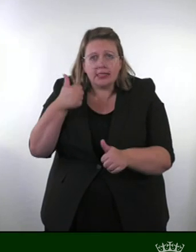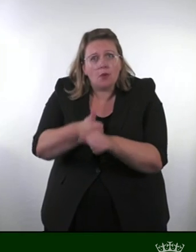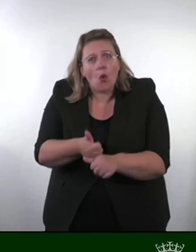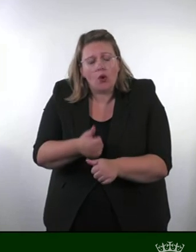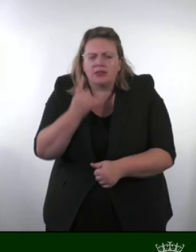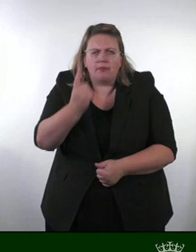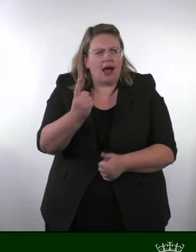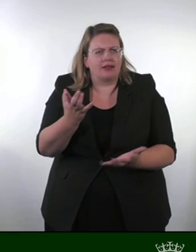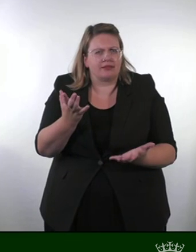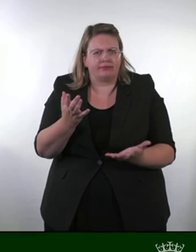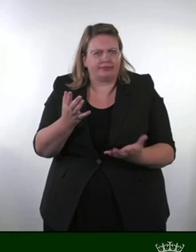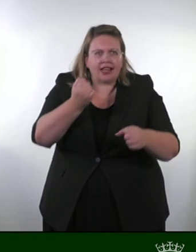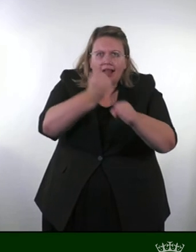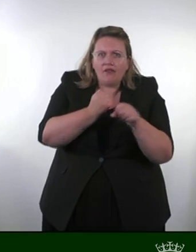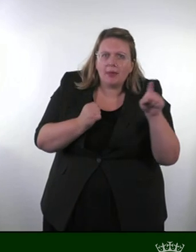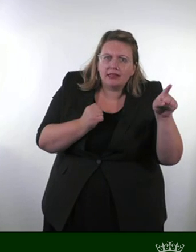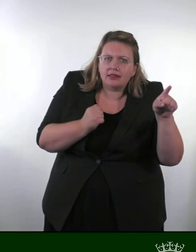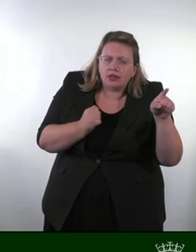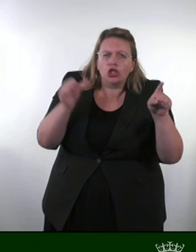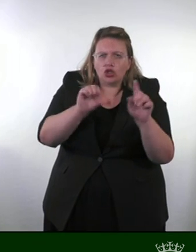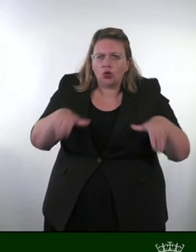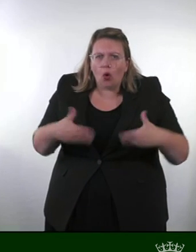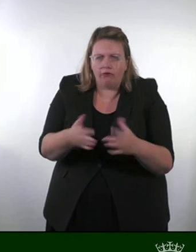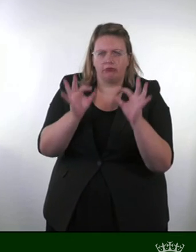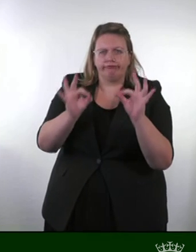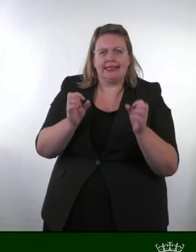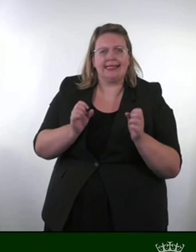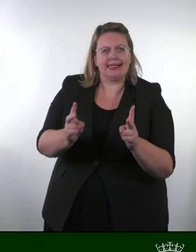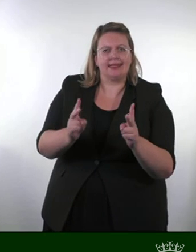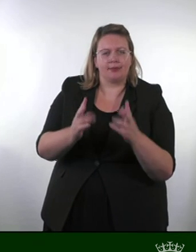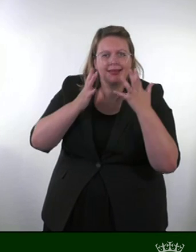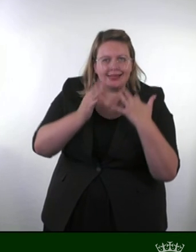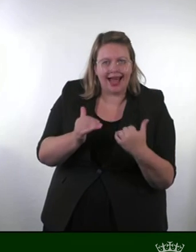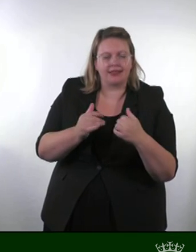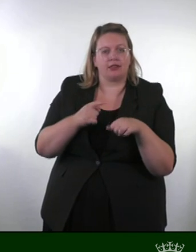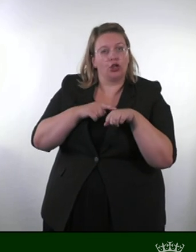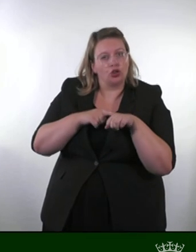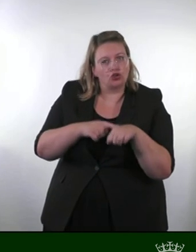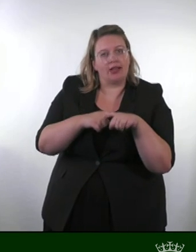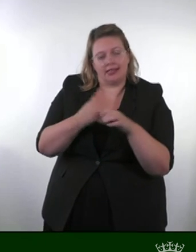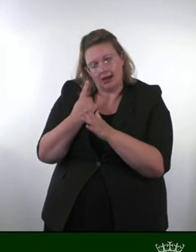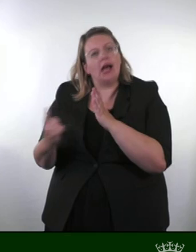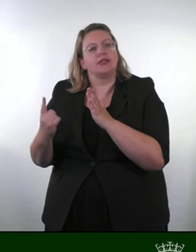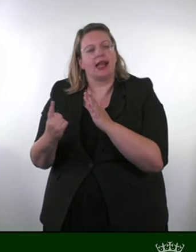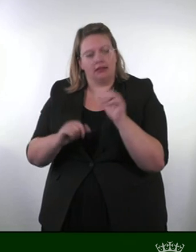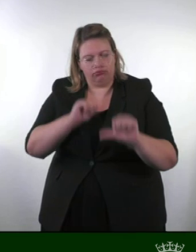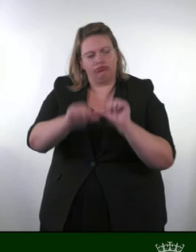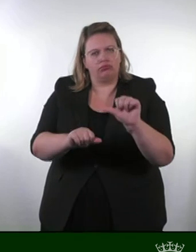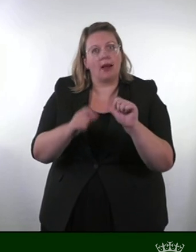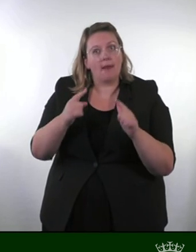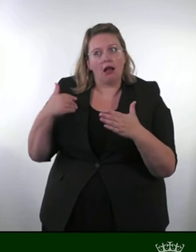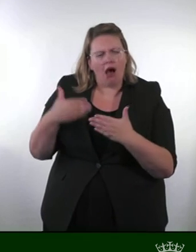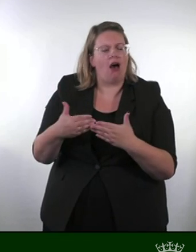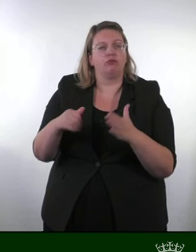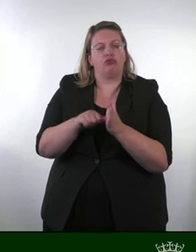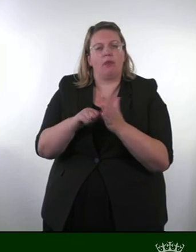The Government side of the bargain was to deliver an effective test, trace and isolate scheme, but two weeks into September there is a glaring hole.